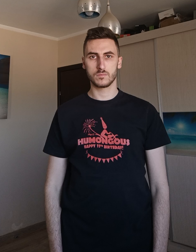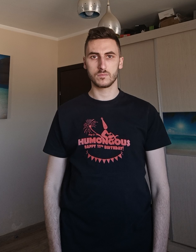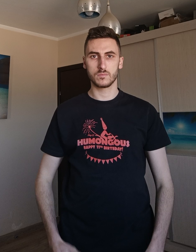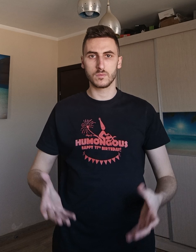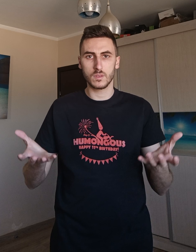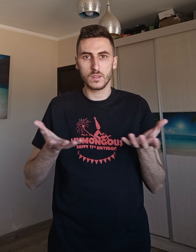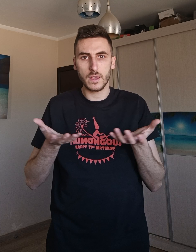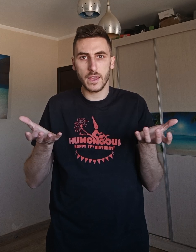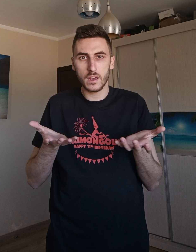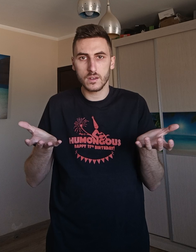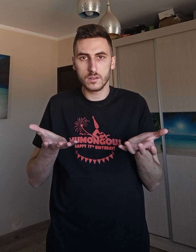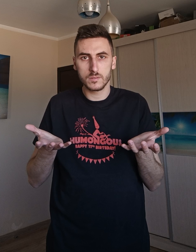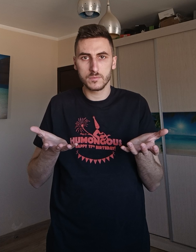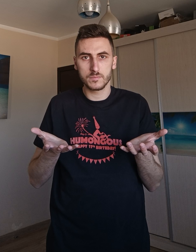איך